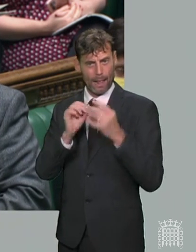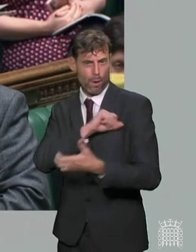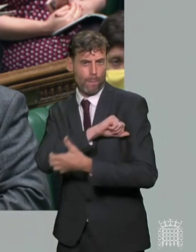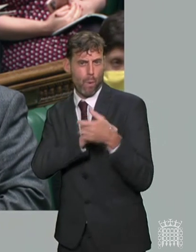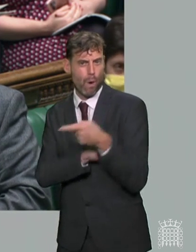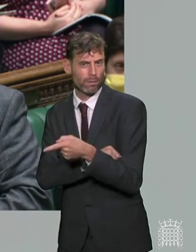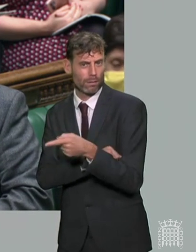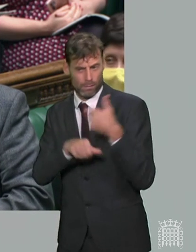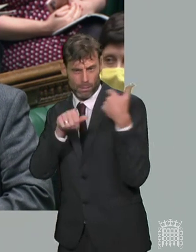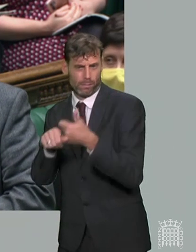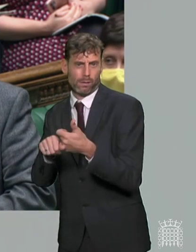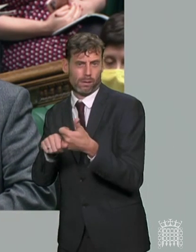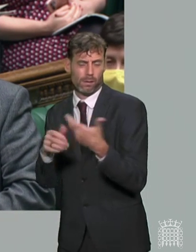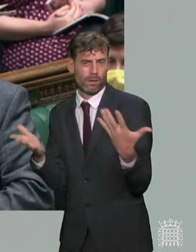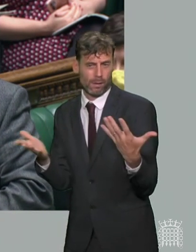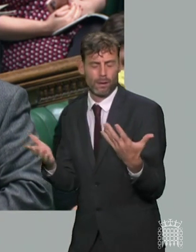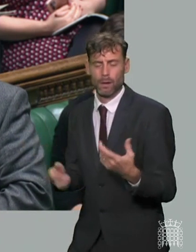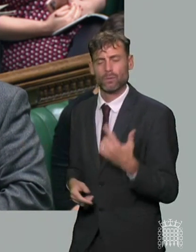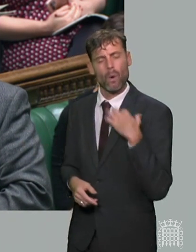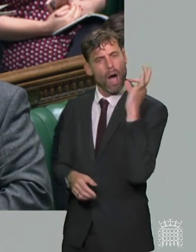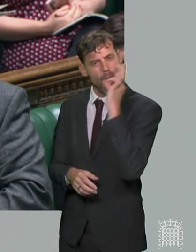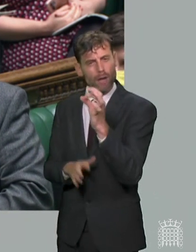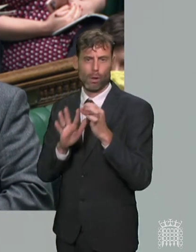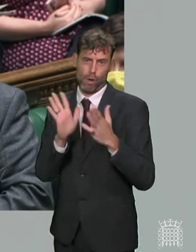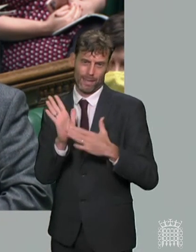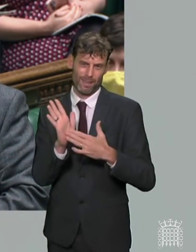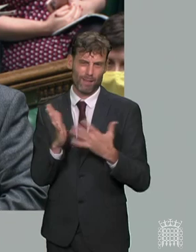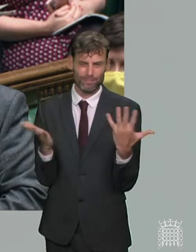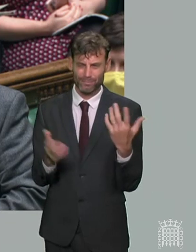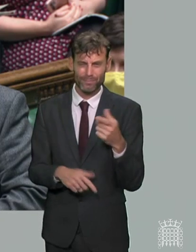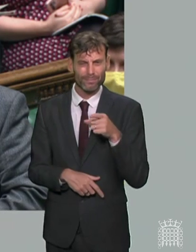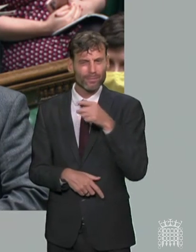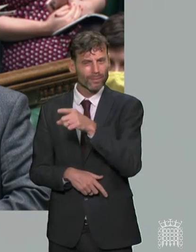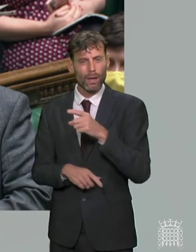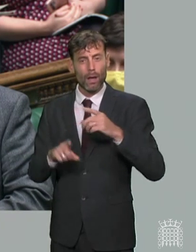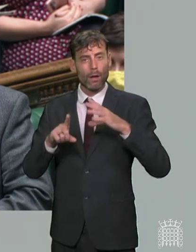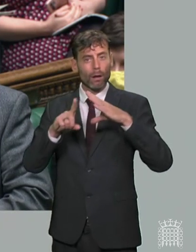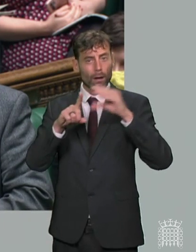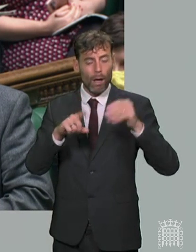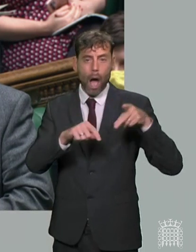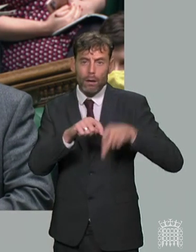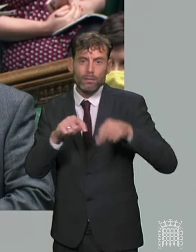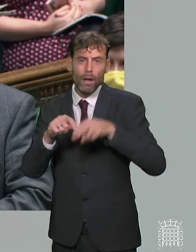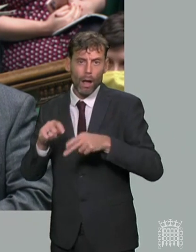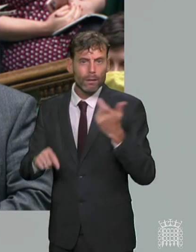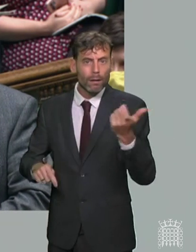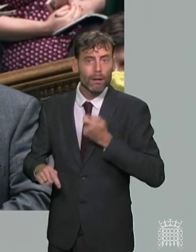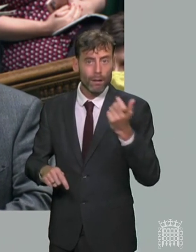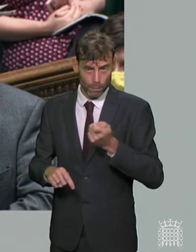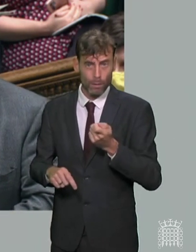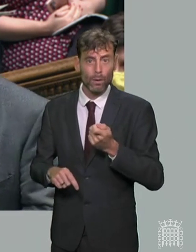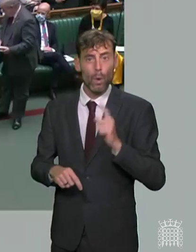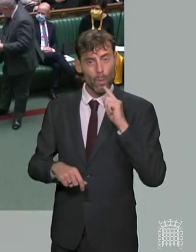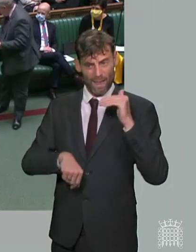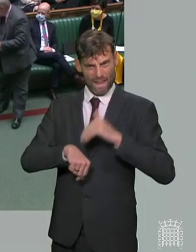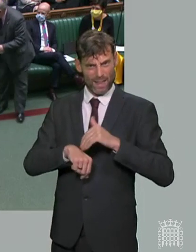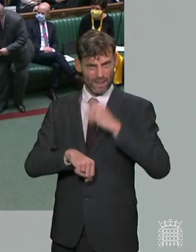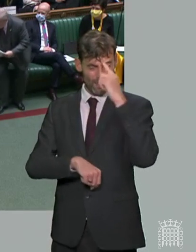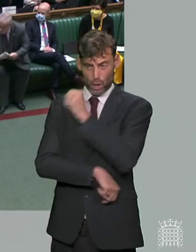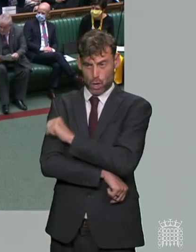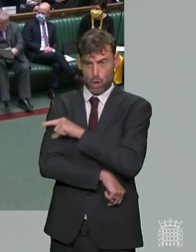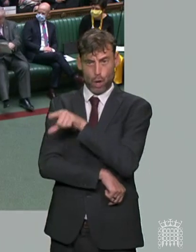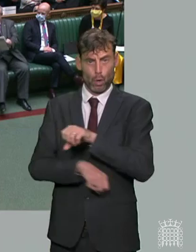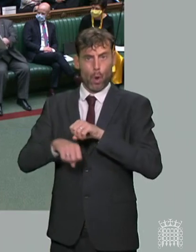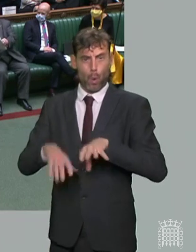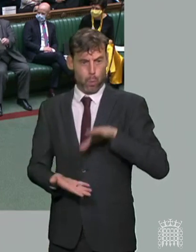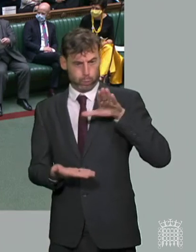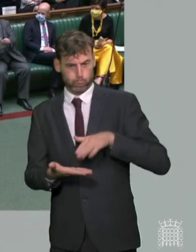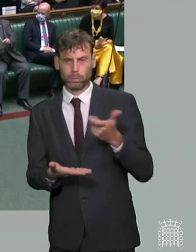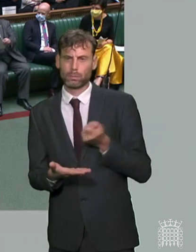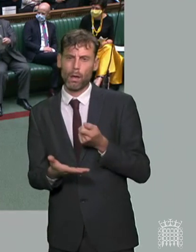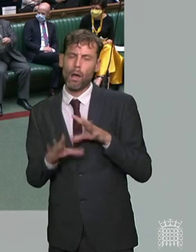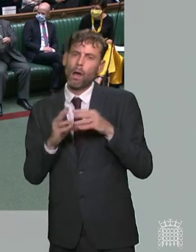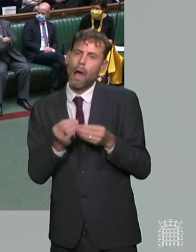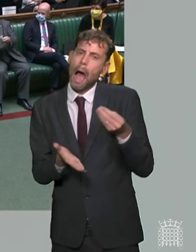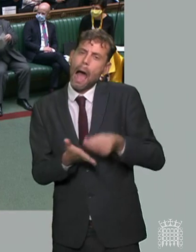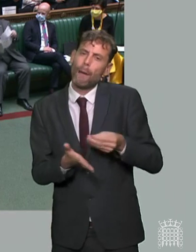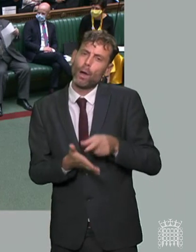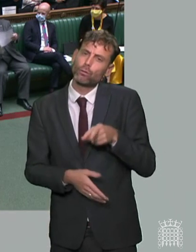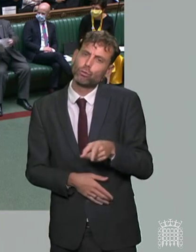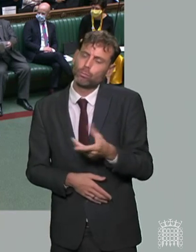Does the Prime Minister know, and can he tell us, how much Tory Government cuts to social welfare will cost the average nurse?